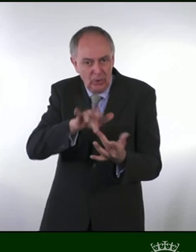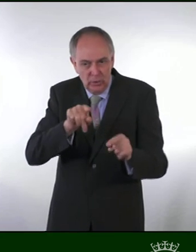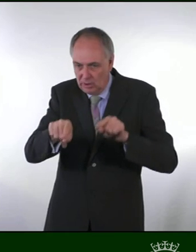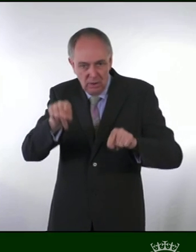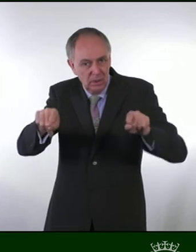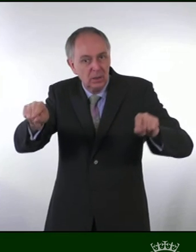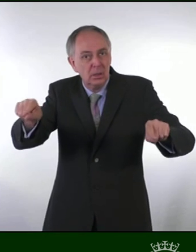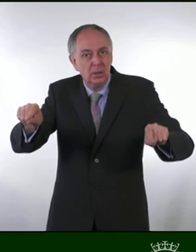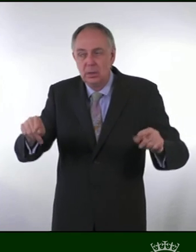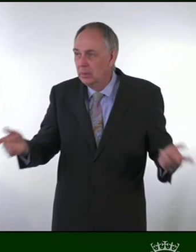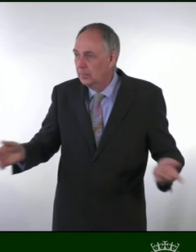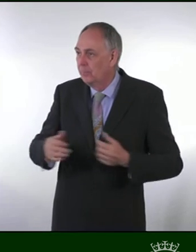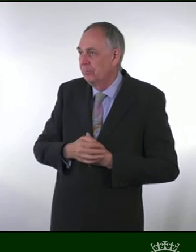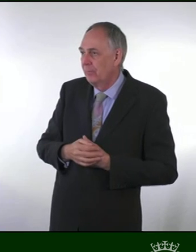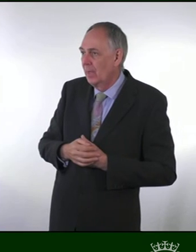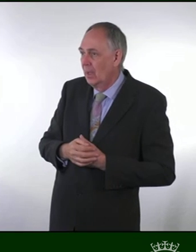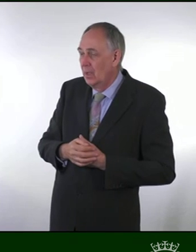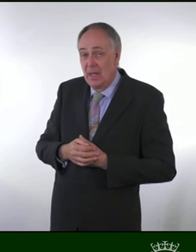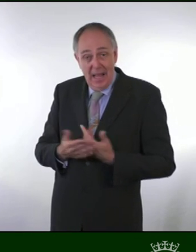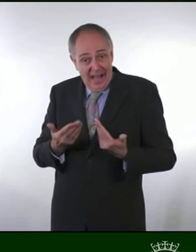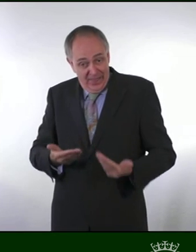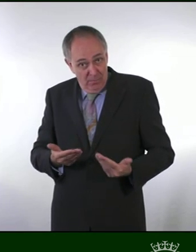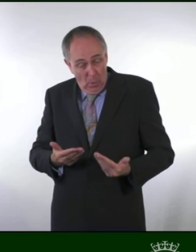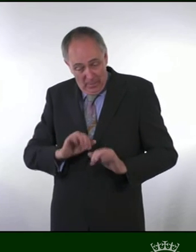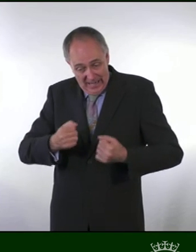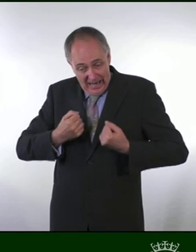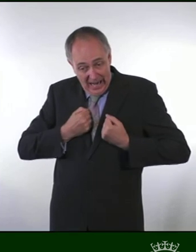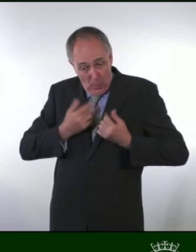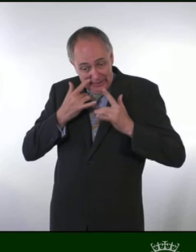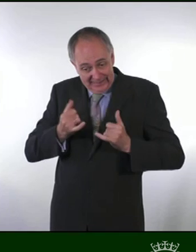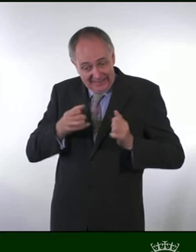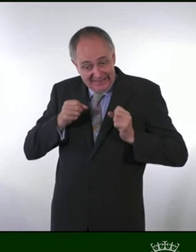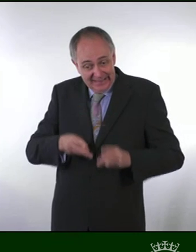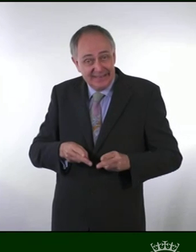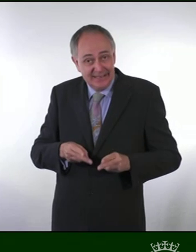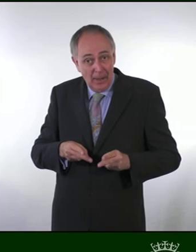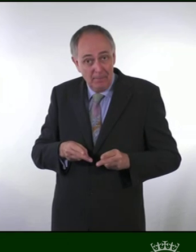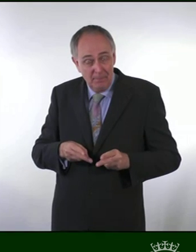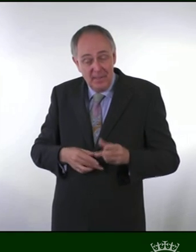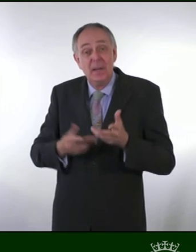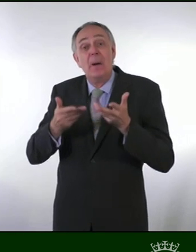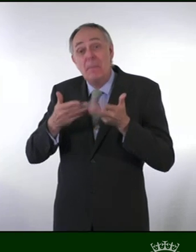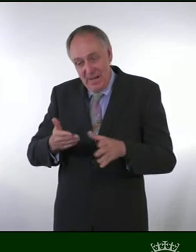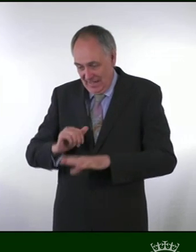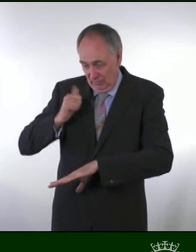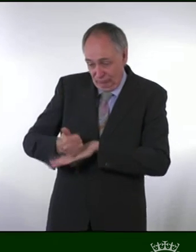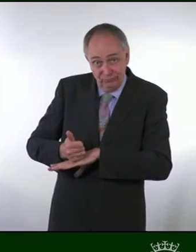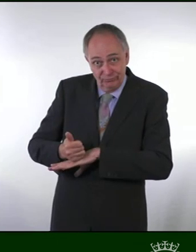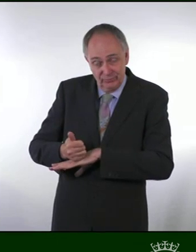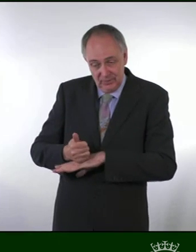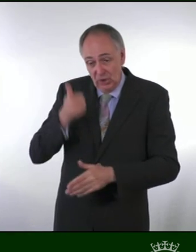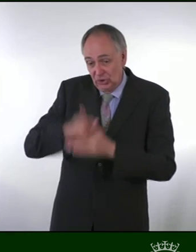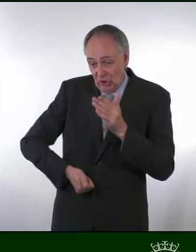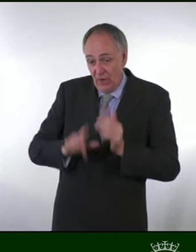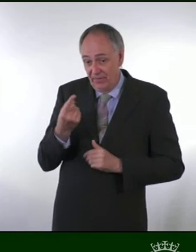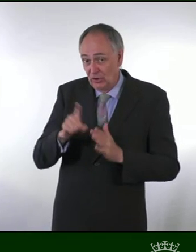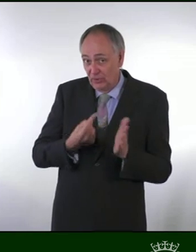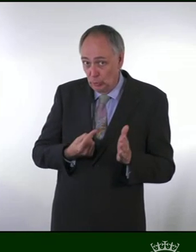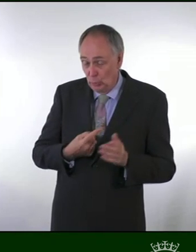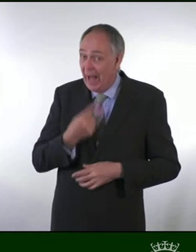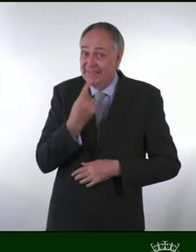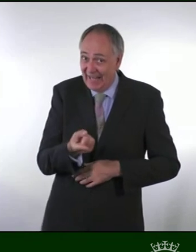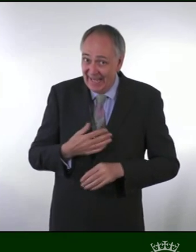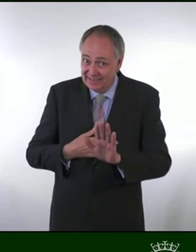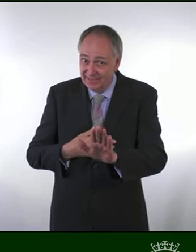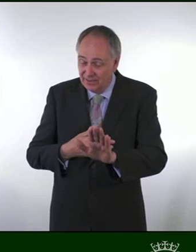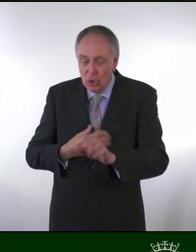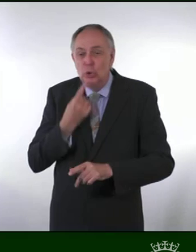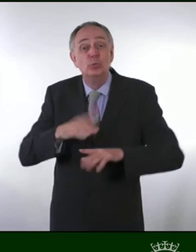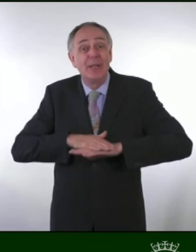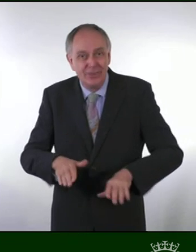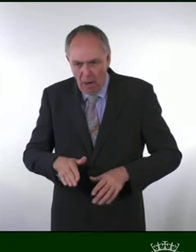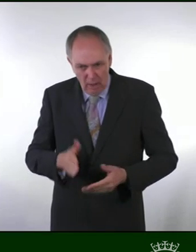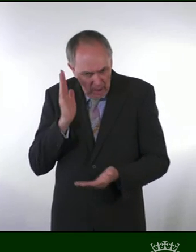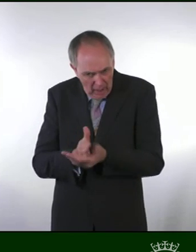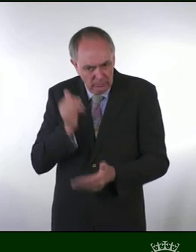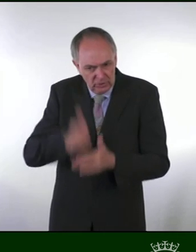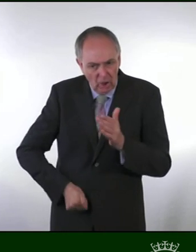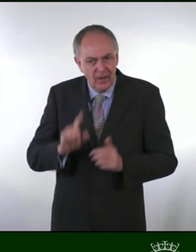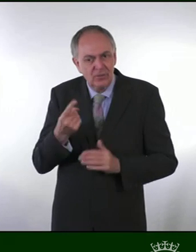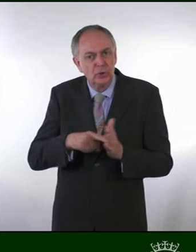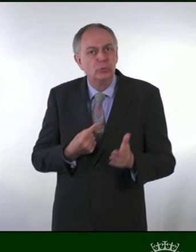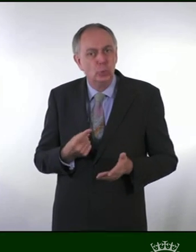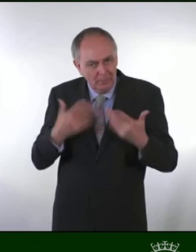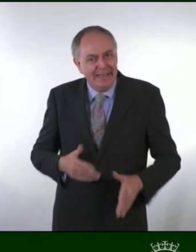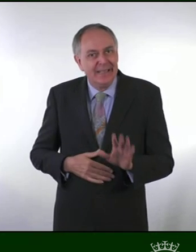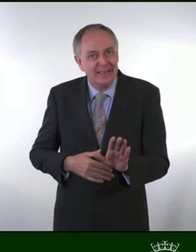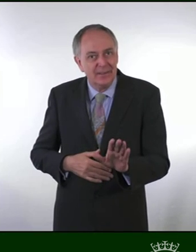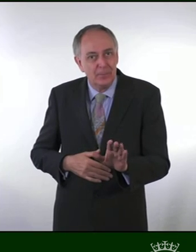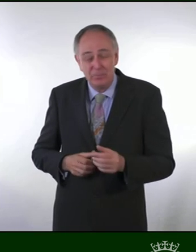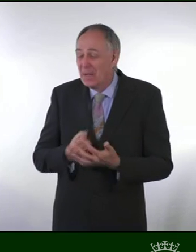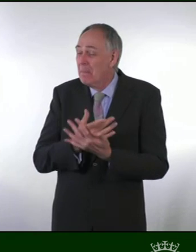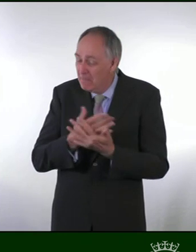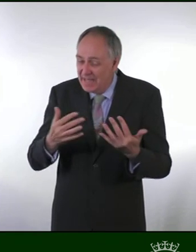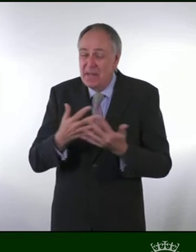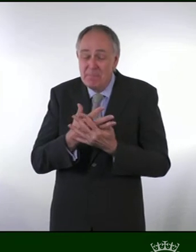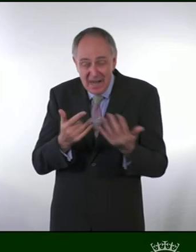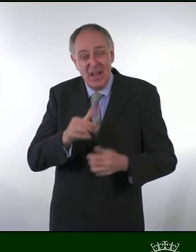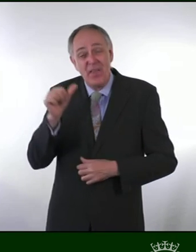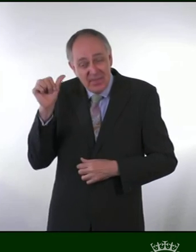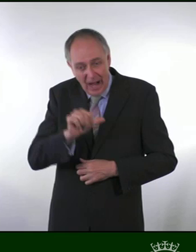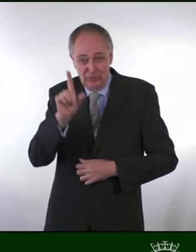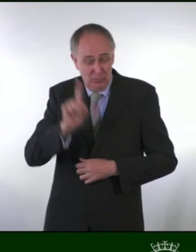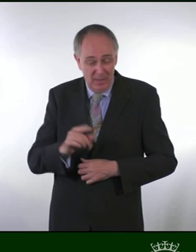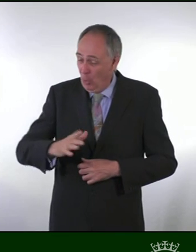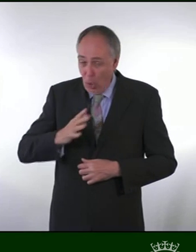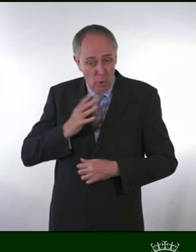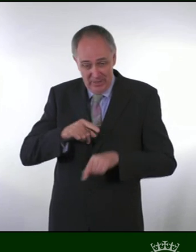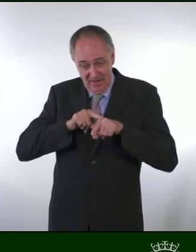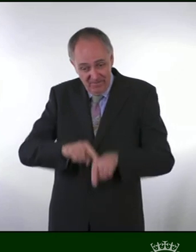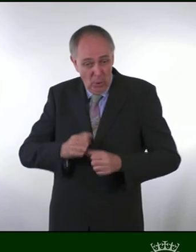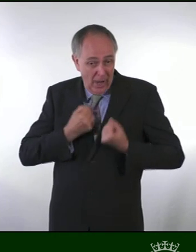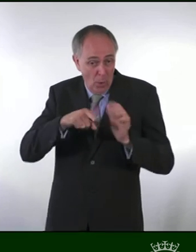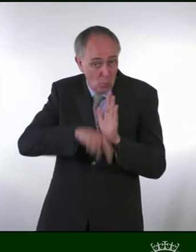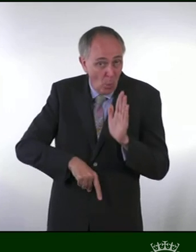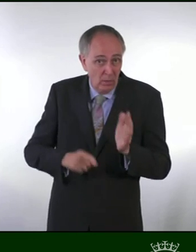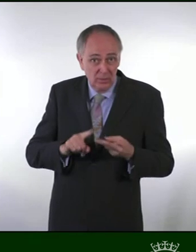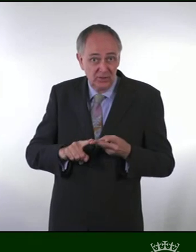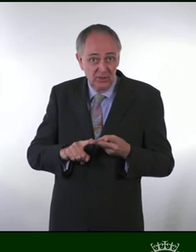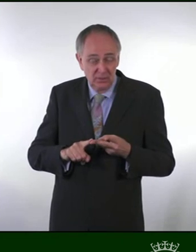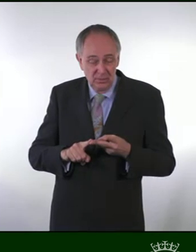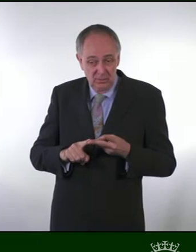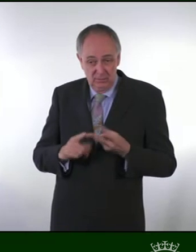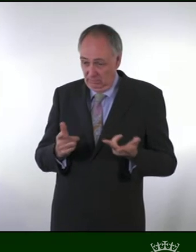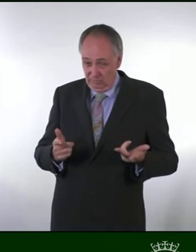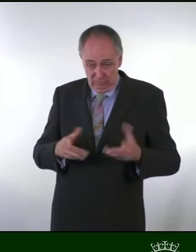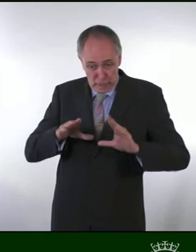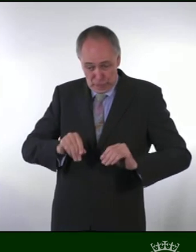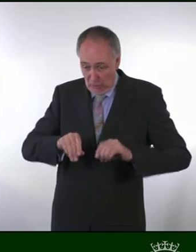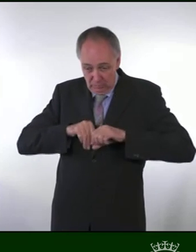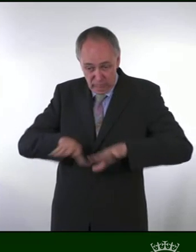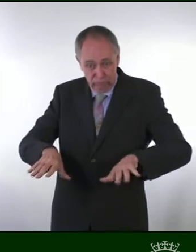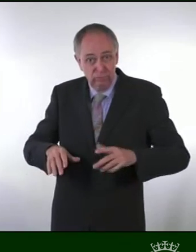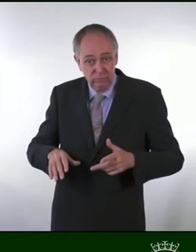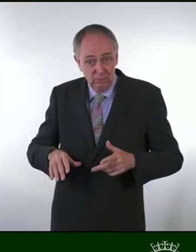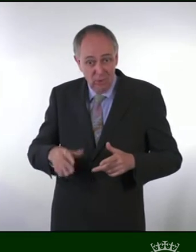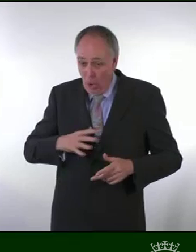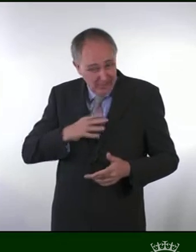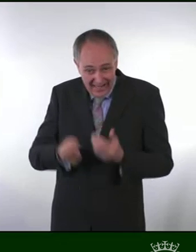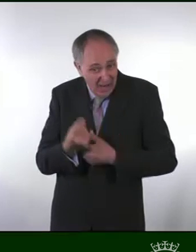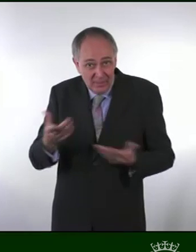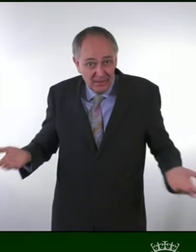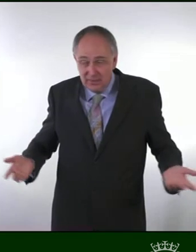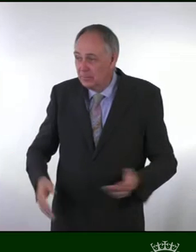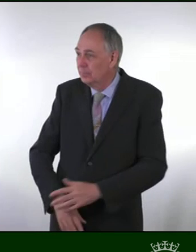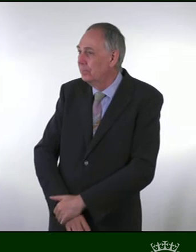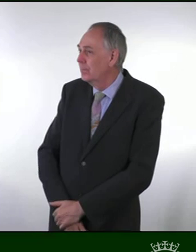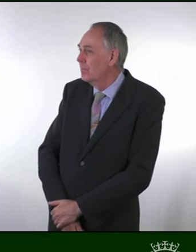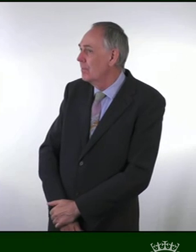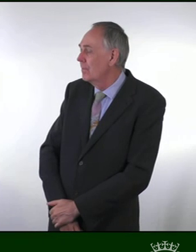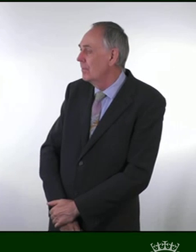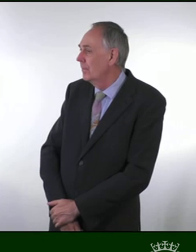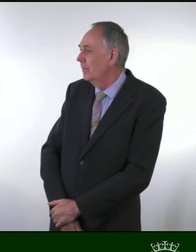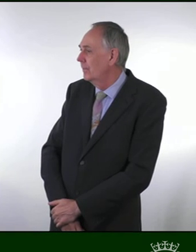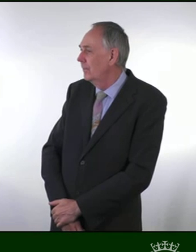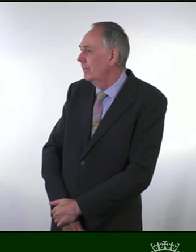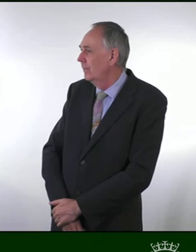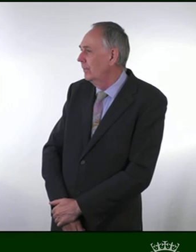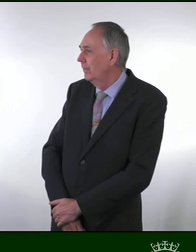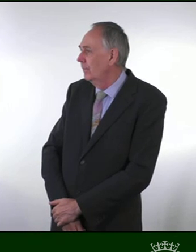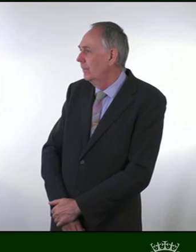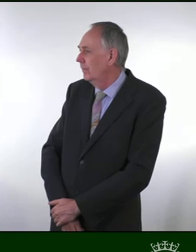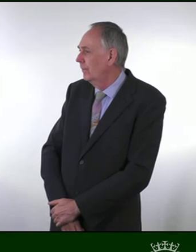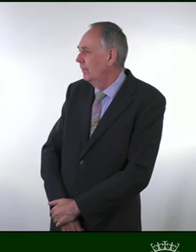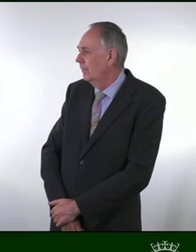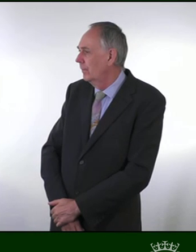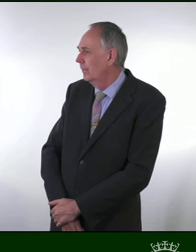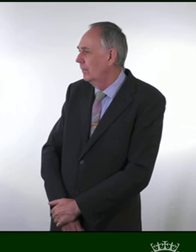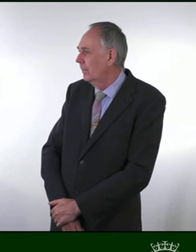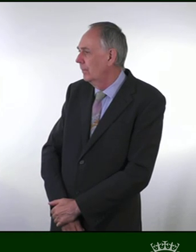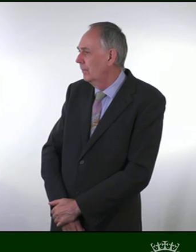I can tell the House that at the moment, as a result of our test, track and trace system—which, contrary to what he said, was up and running on 1 June as I said it would be—and the efforts of the people who set it up, thousands of people are now following our guidance, following the law and self-isolating to stop the spread of the disease.